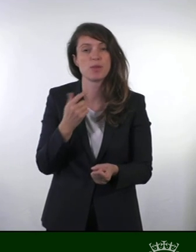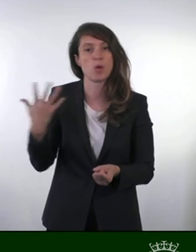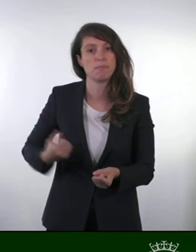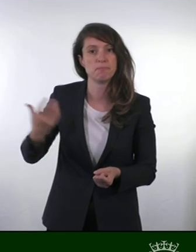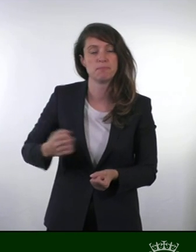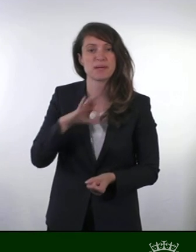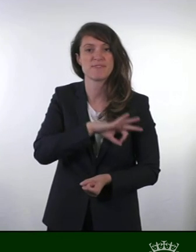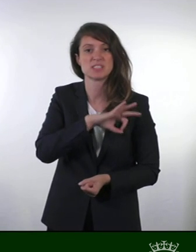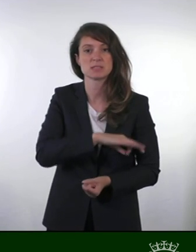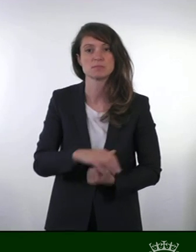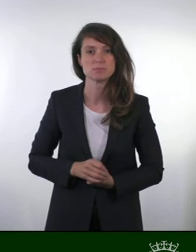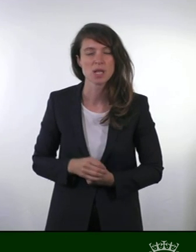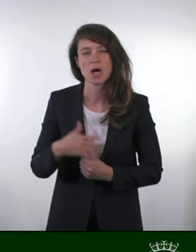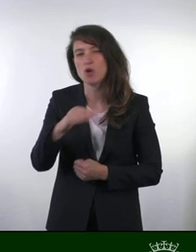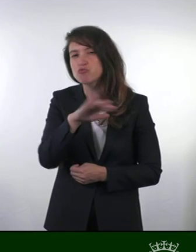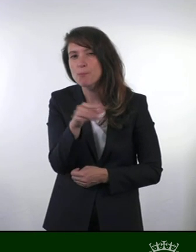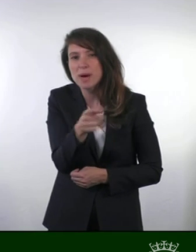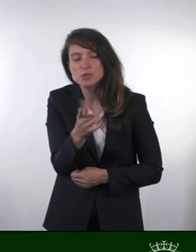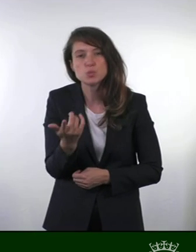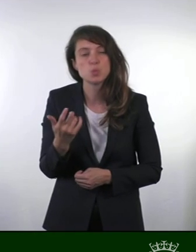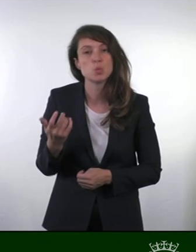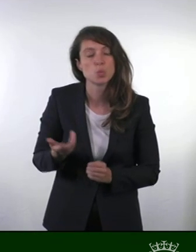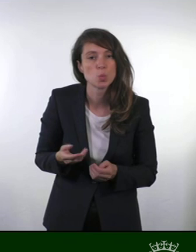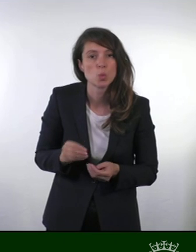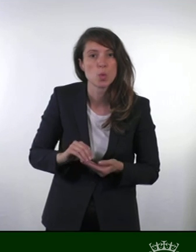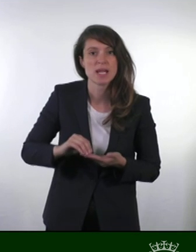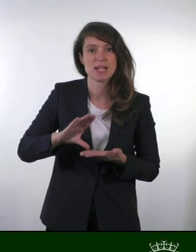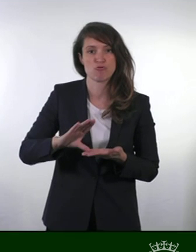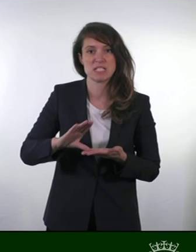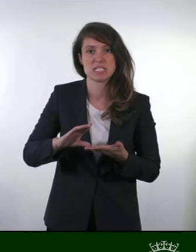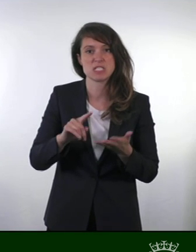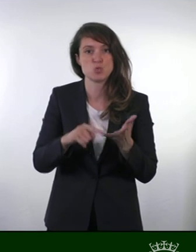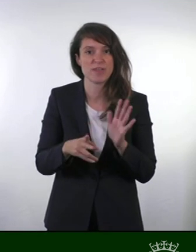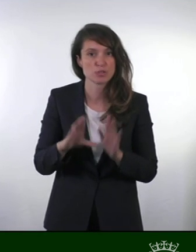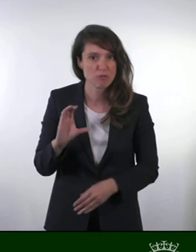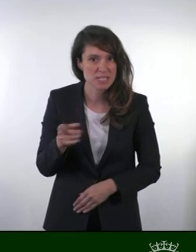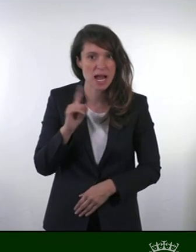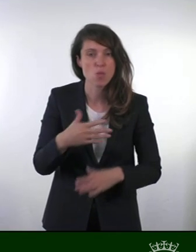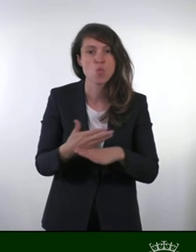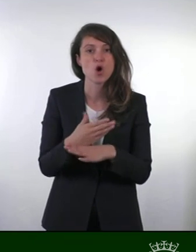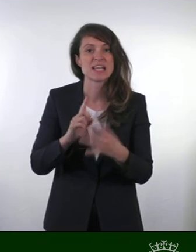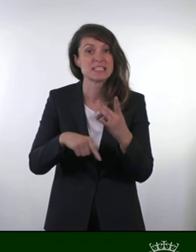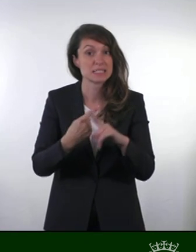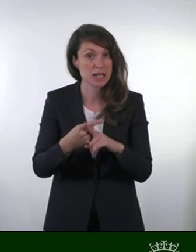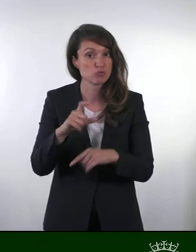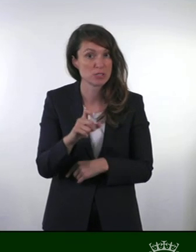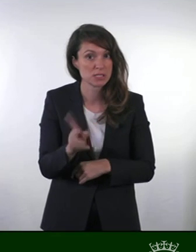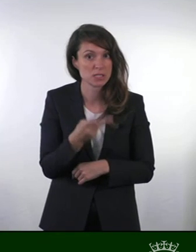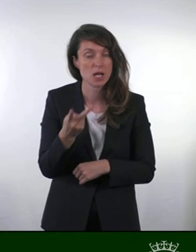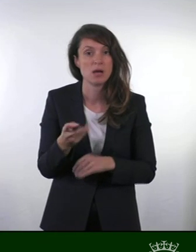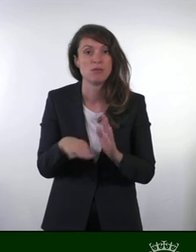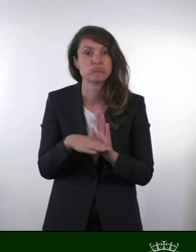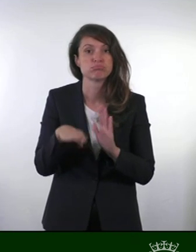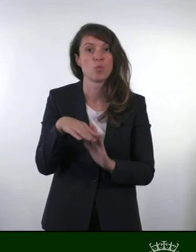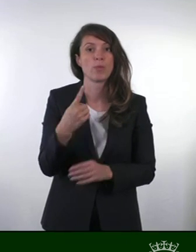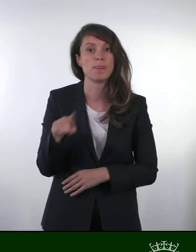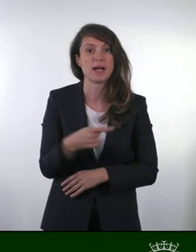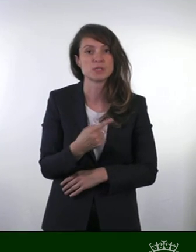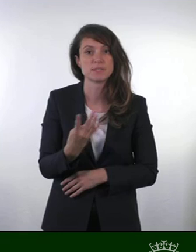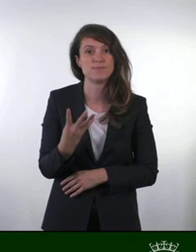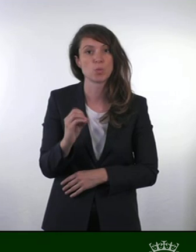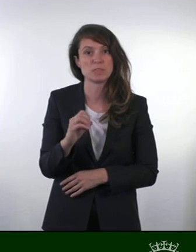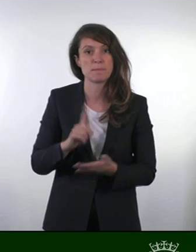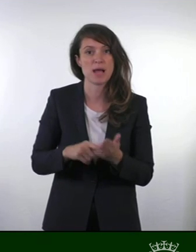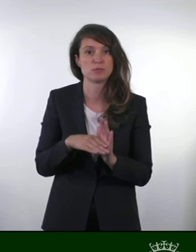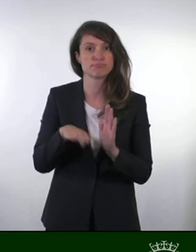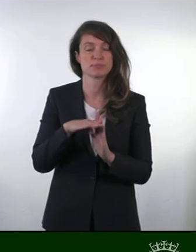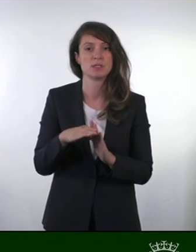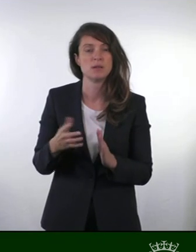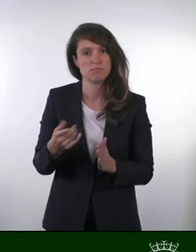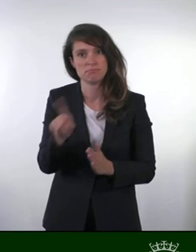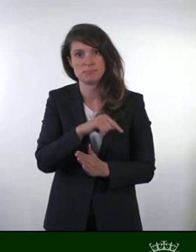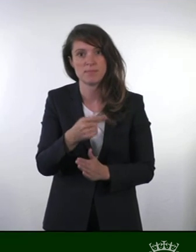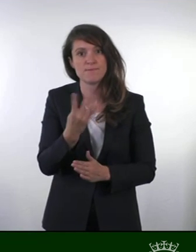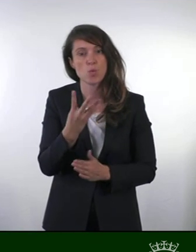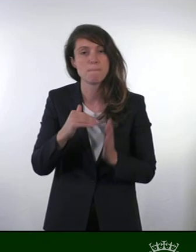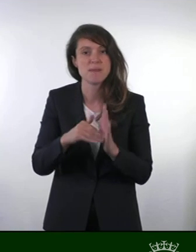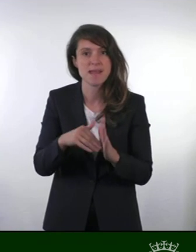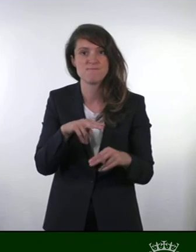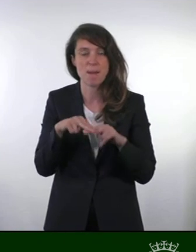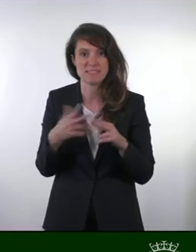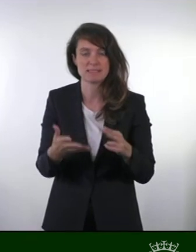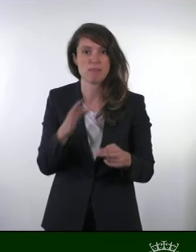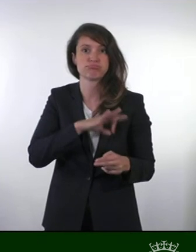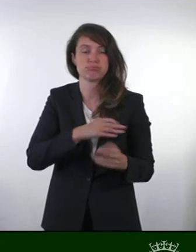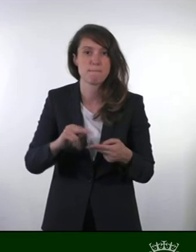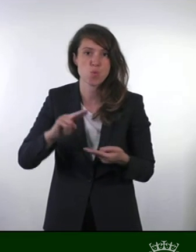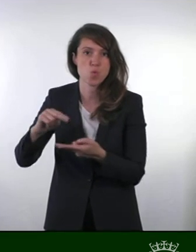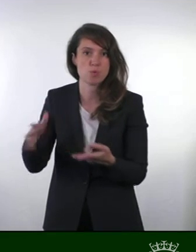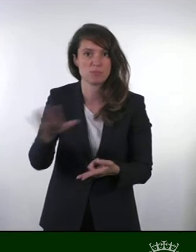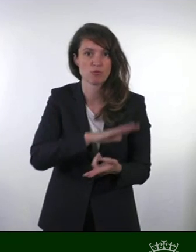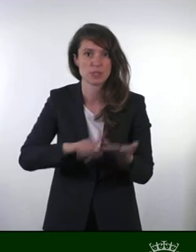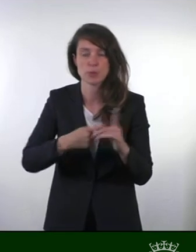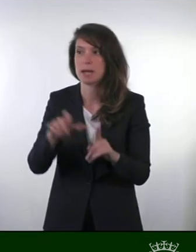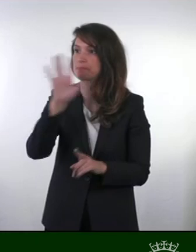I remind him of the increase in universal credit and working tax credit of up to £1,040 a year, which is benefiting 4 million families across the country.